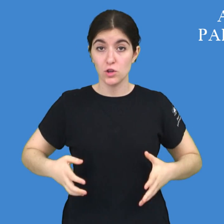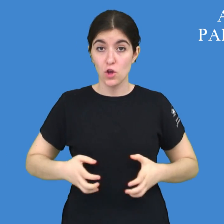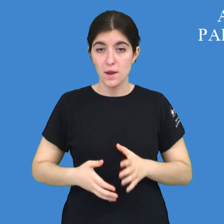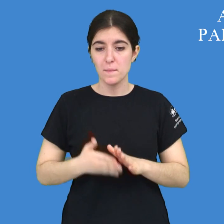reducir